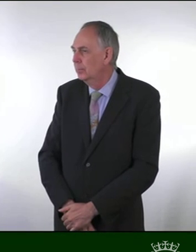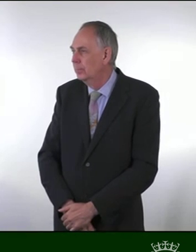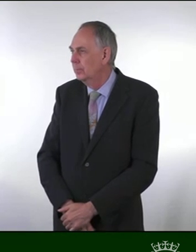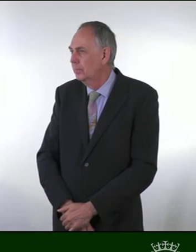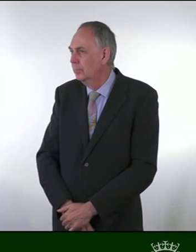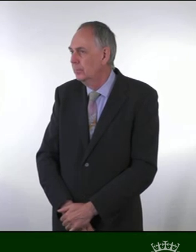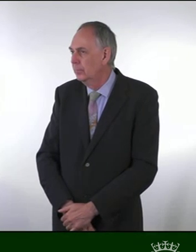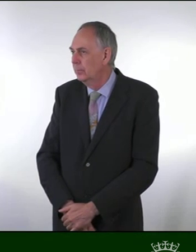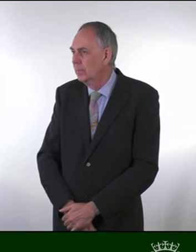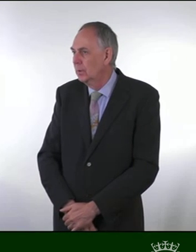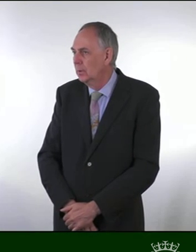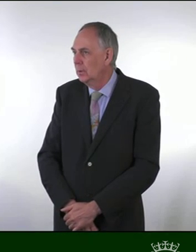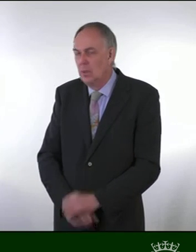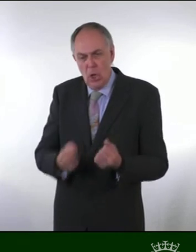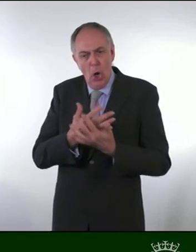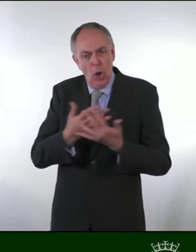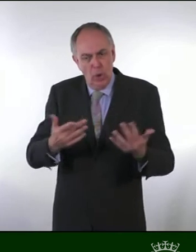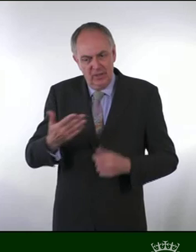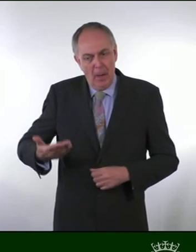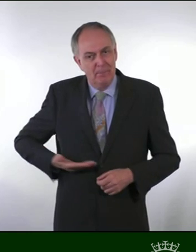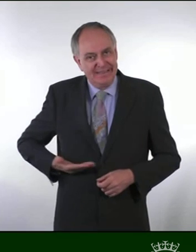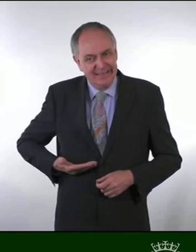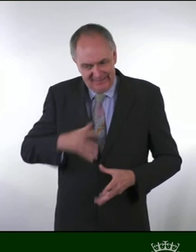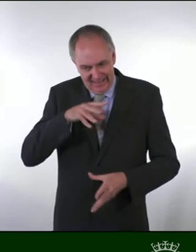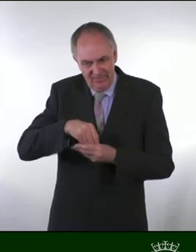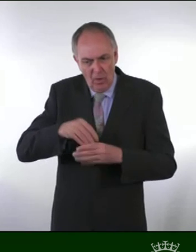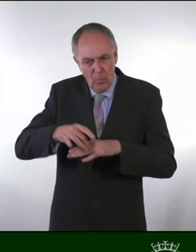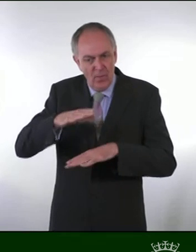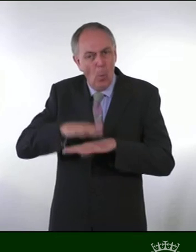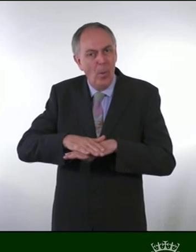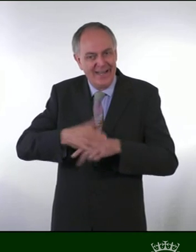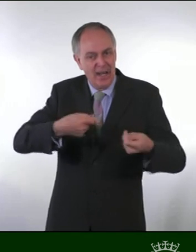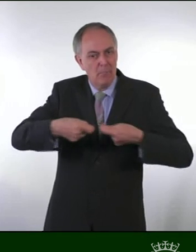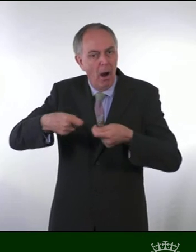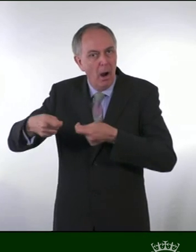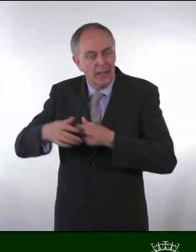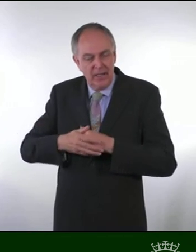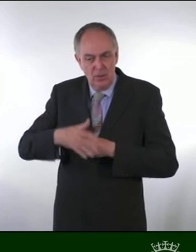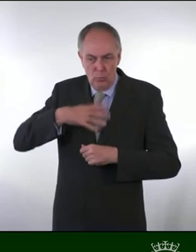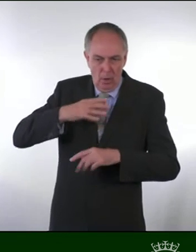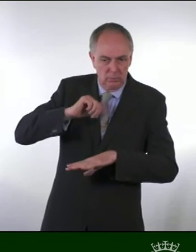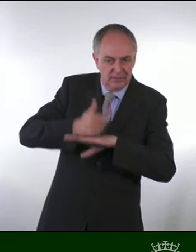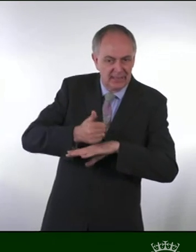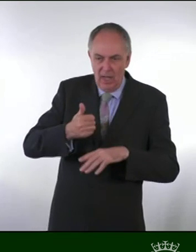I have a number of businesses that serve the wedding market and would like to hold viewings to make bookings for the future.